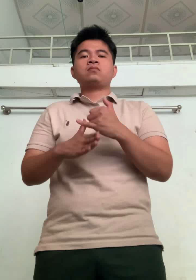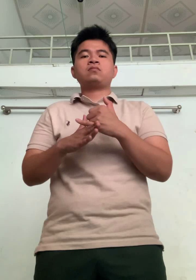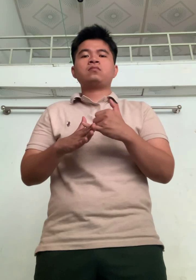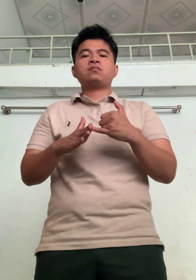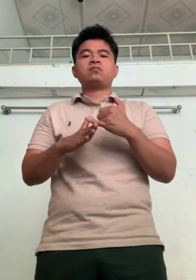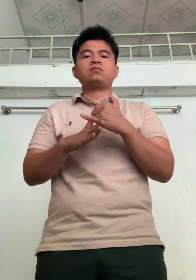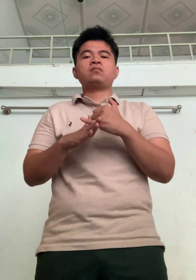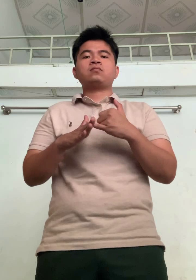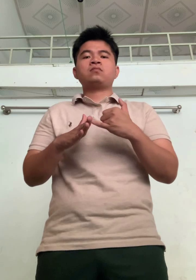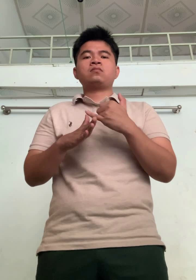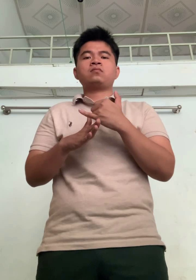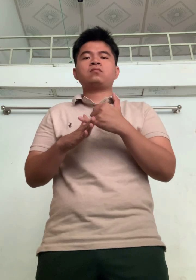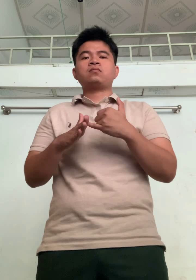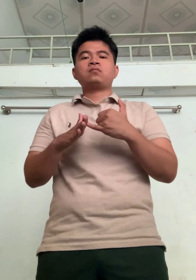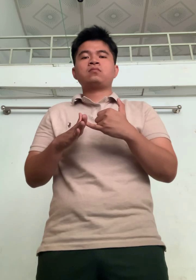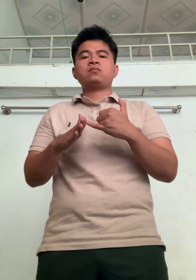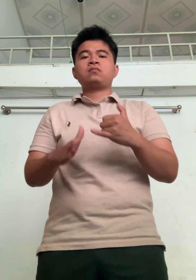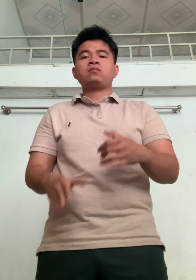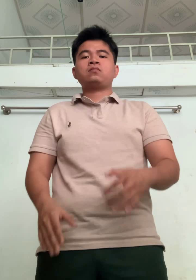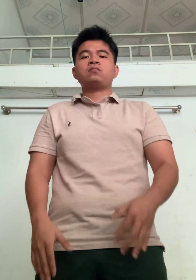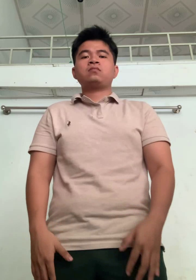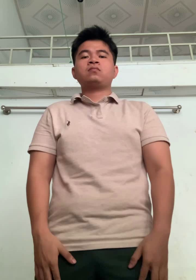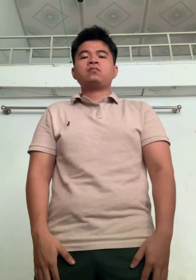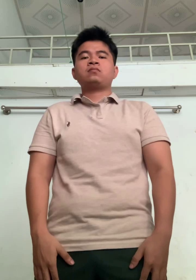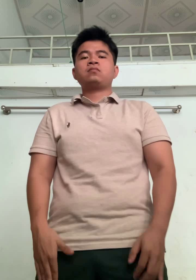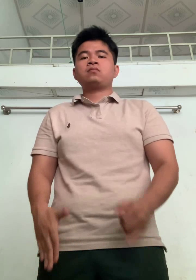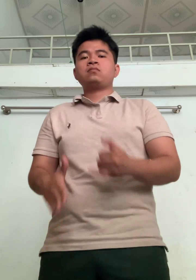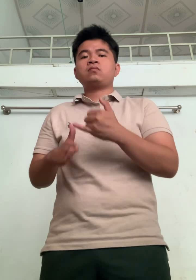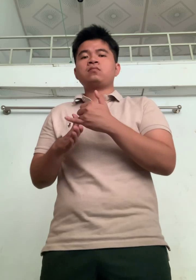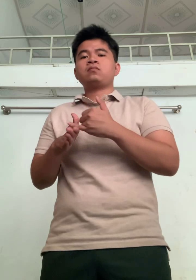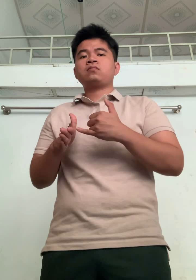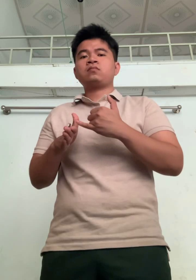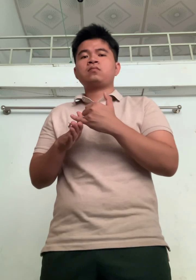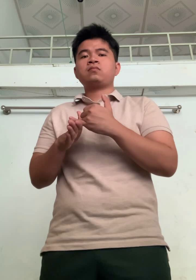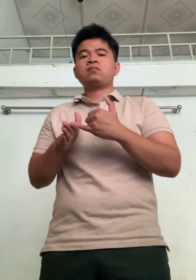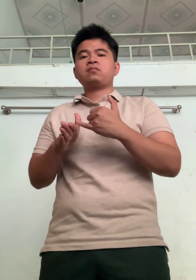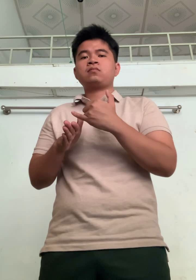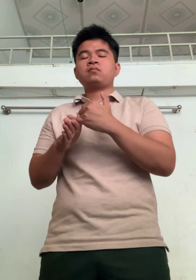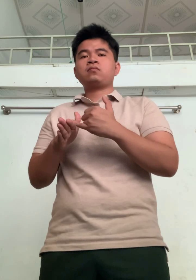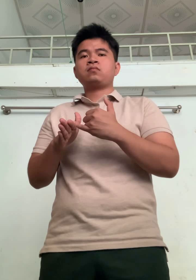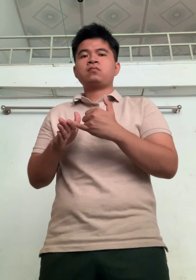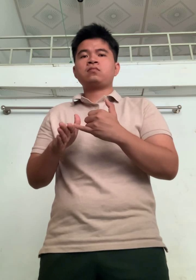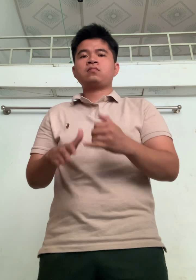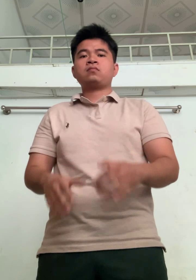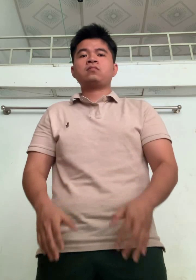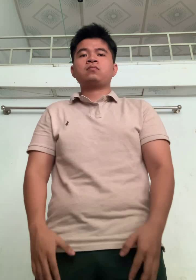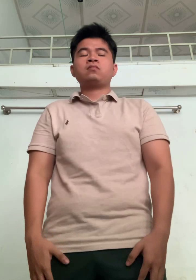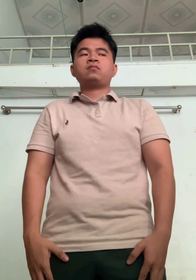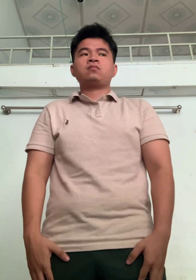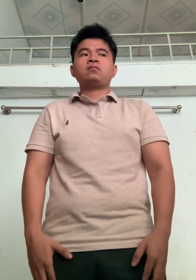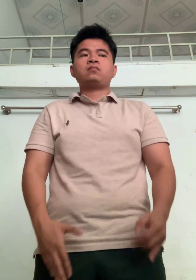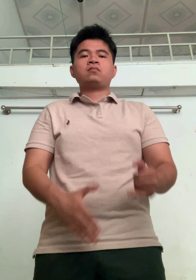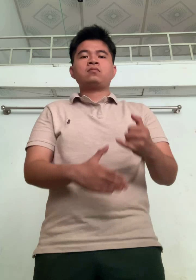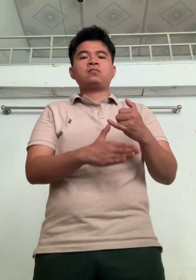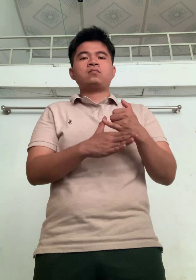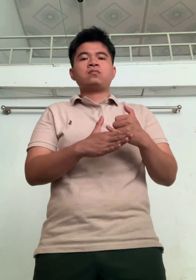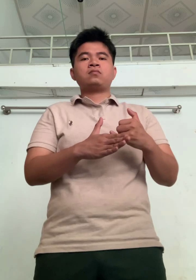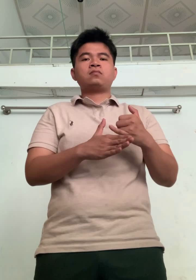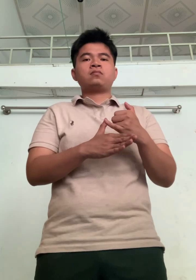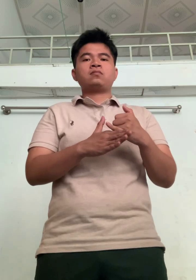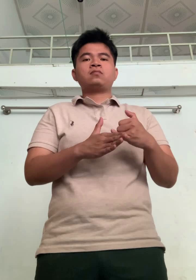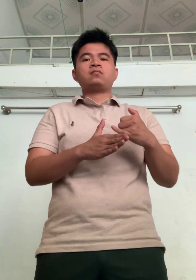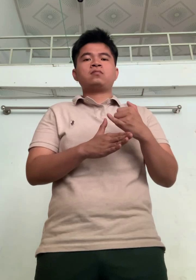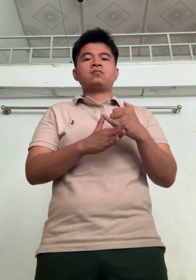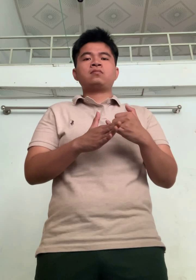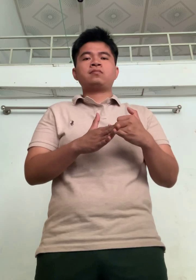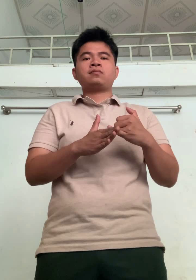cuoi thang